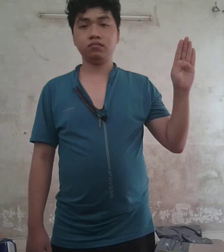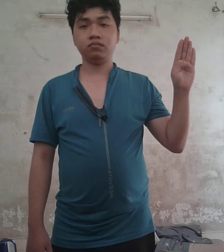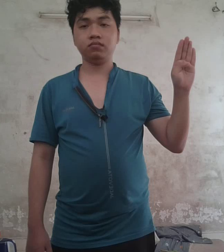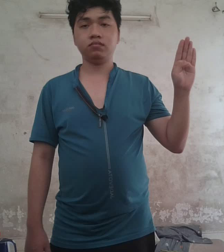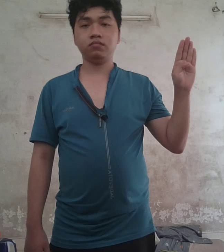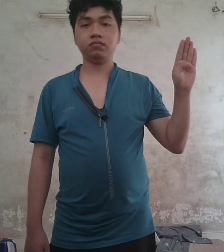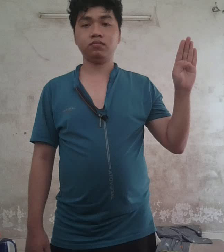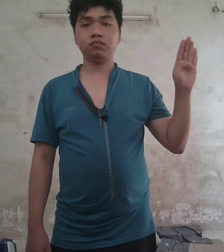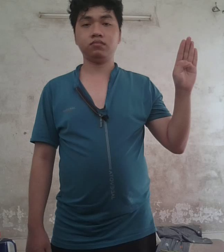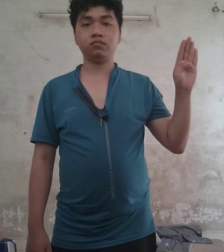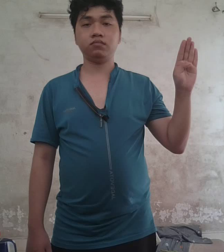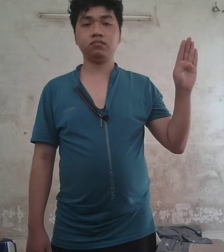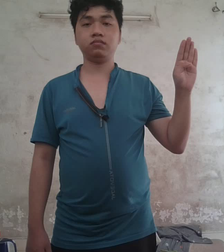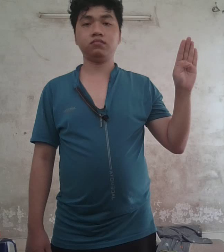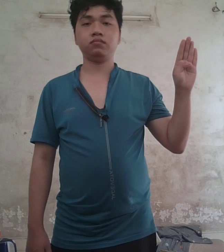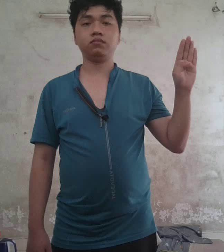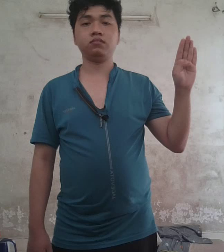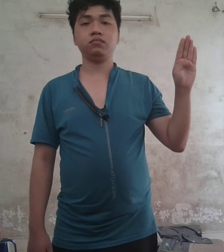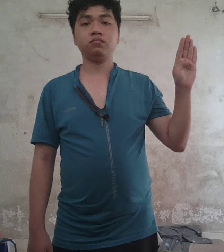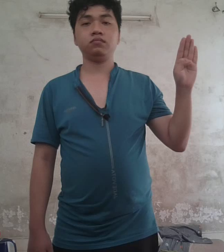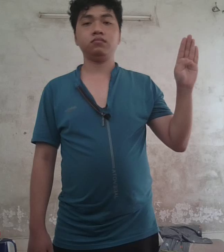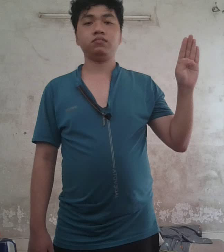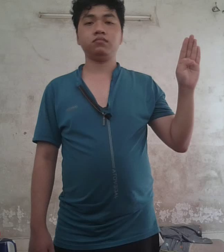b